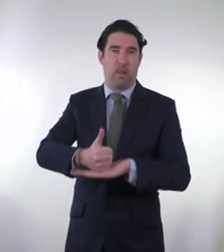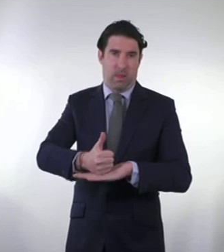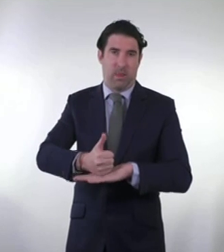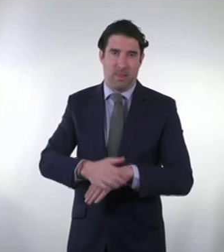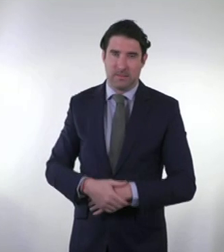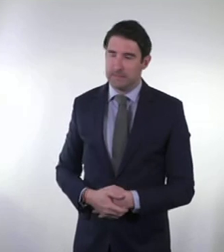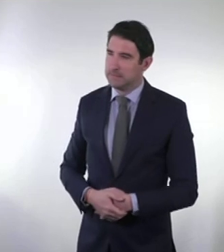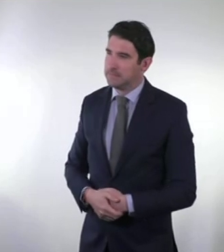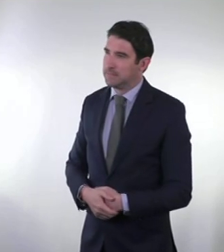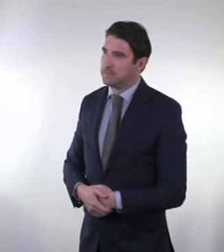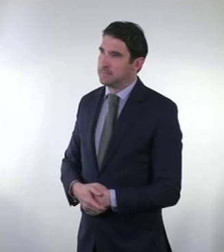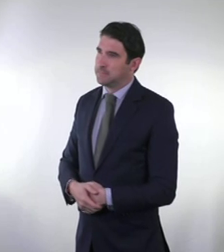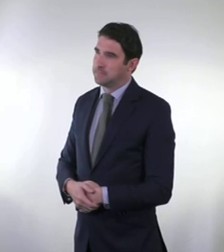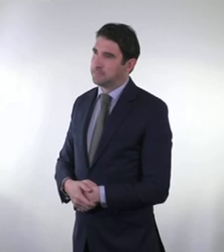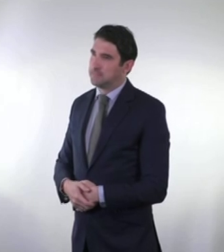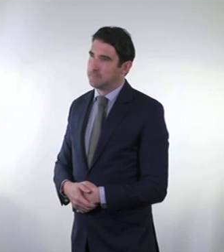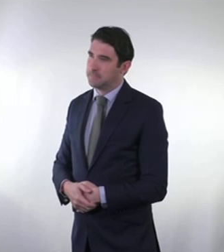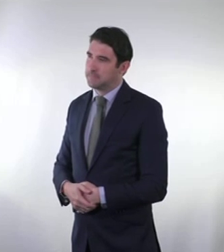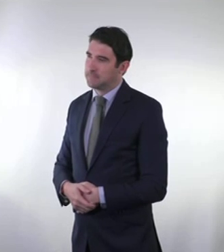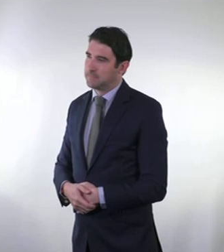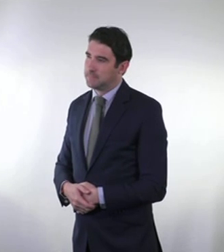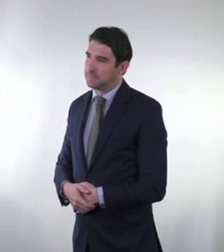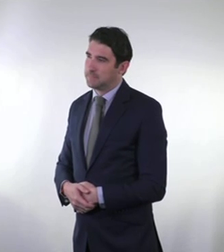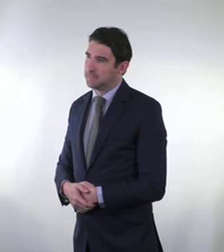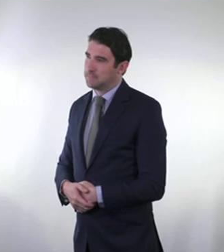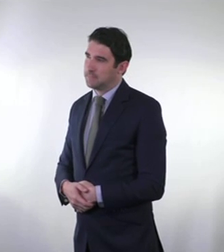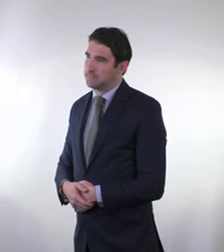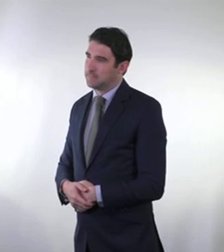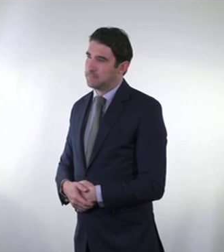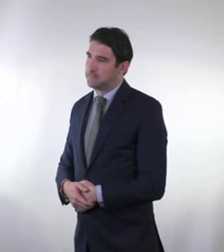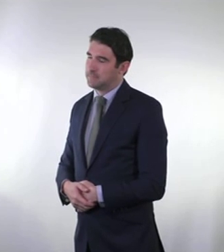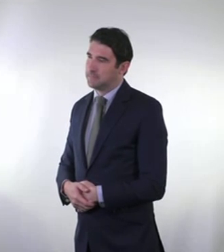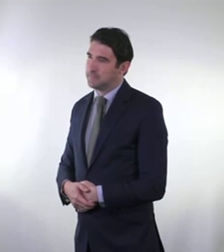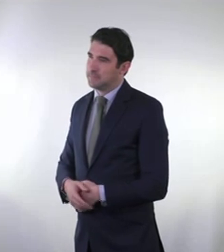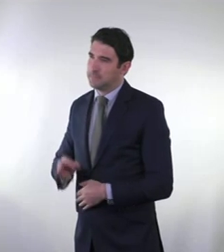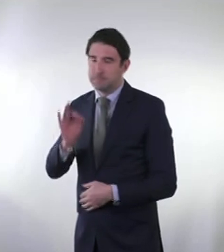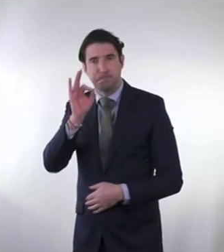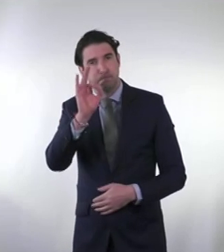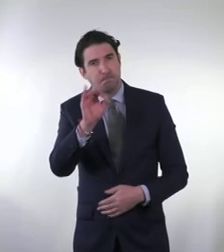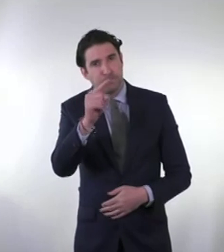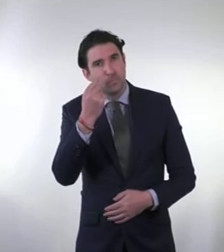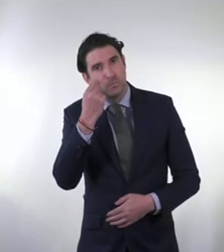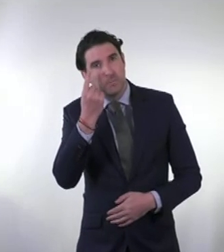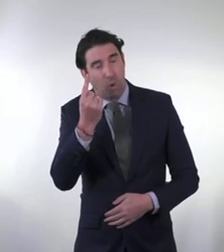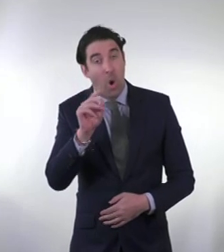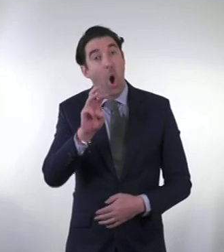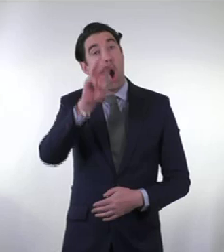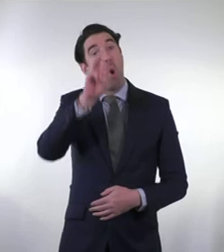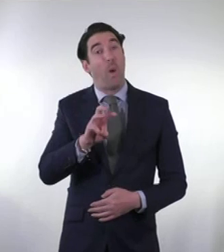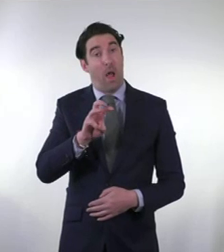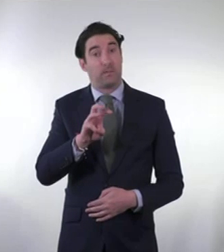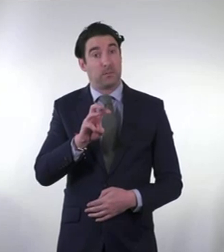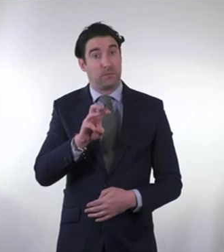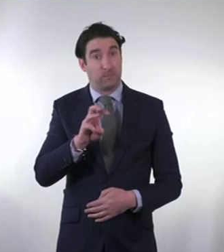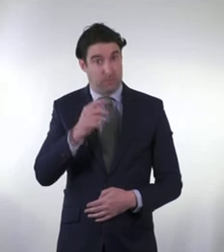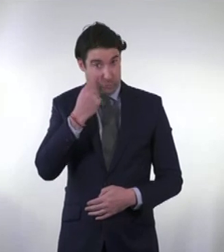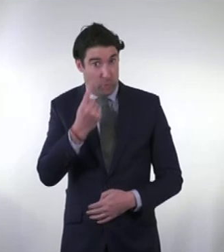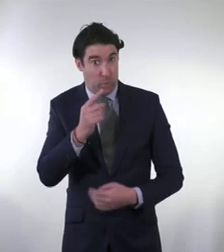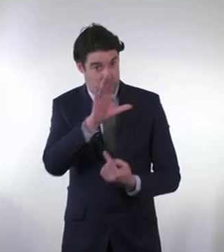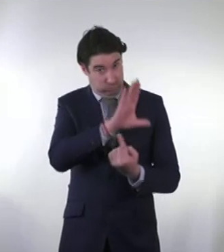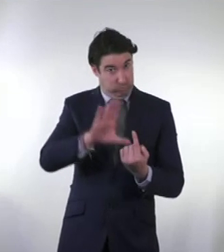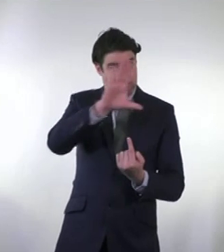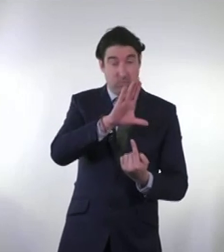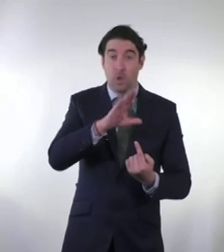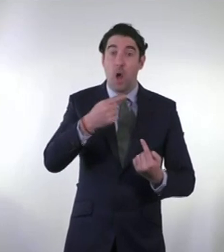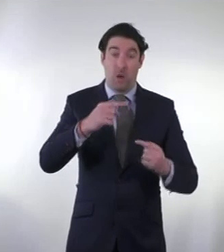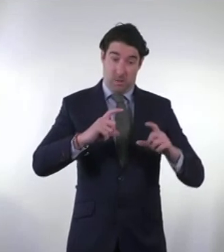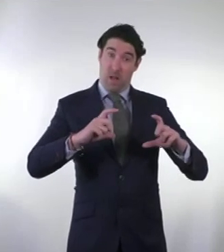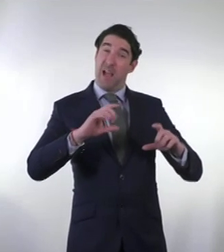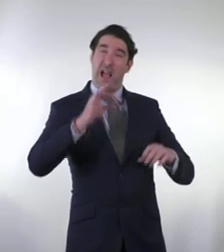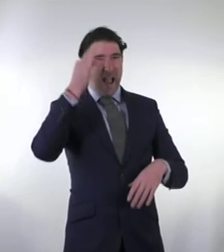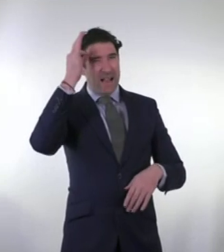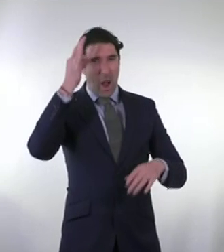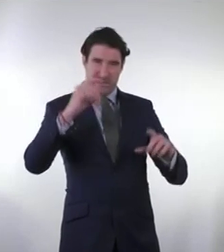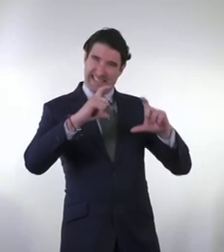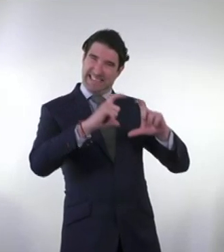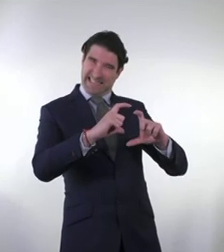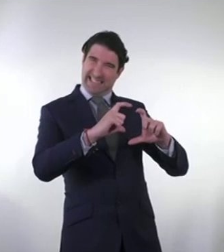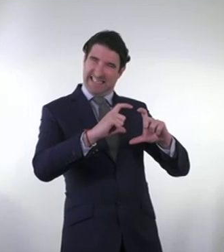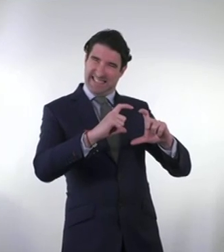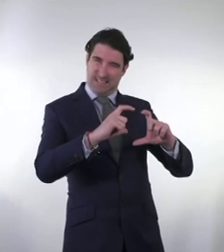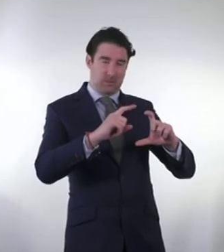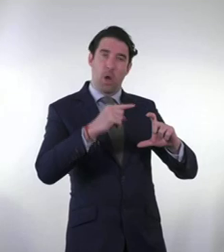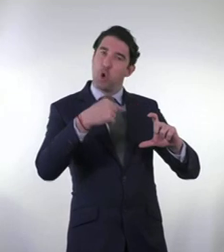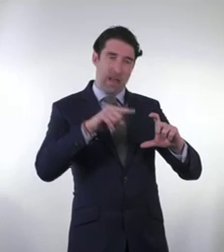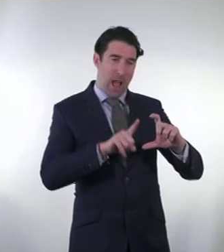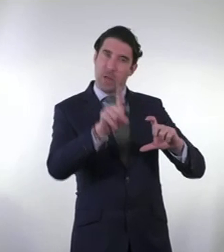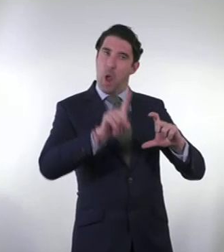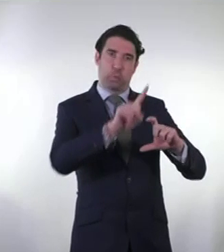Diolch yn fawr, Lefarydd. From tomorrow, 2.3 million people in Wales will not be able to travel out of county without good reason, yet people from lockdown areas in England can still visit rural Wales.